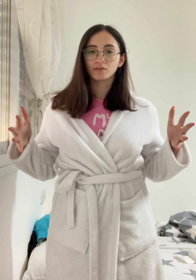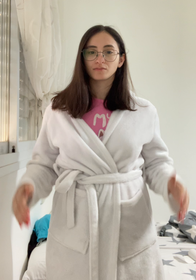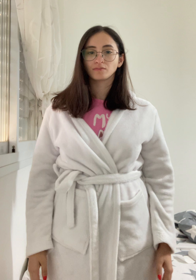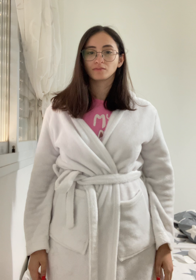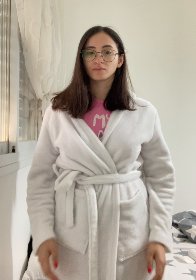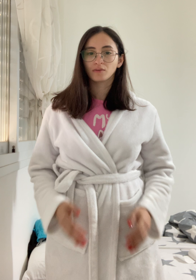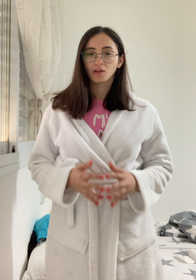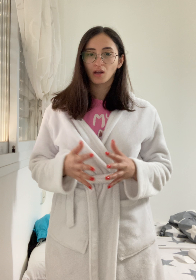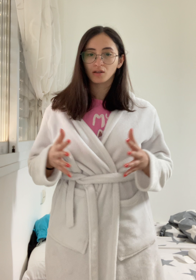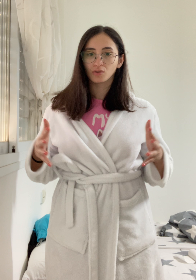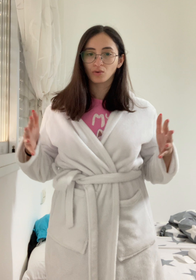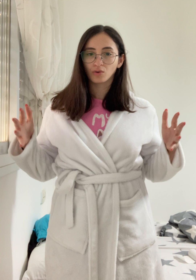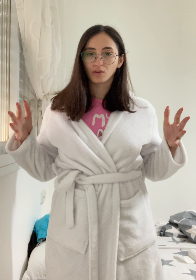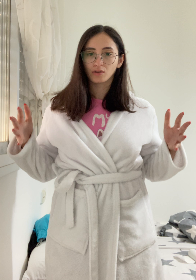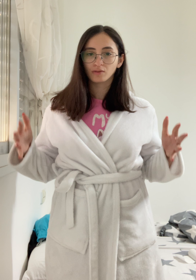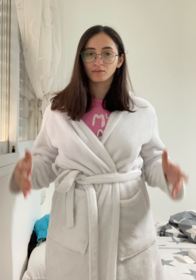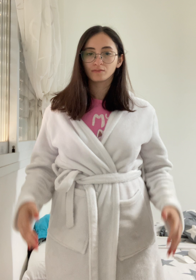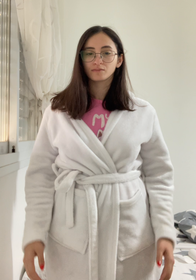גדול